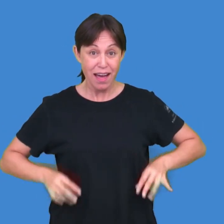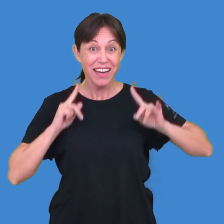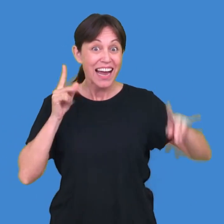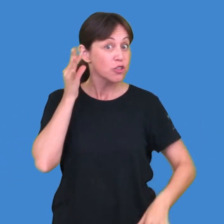caso